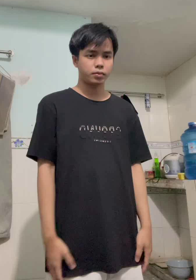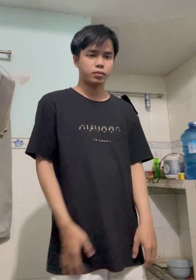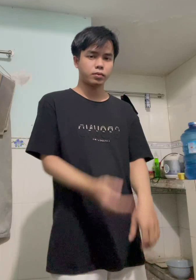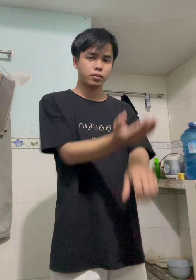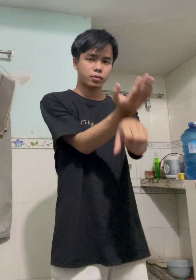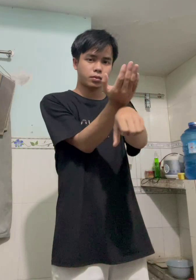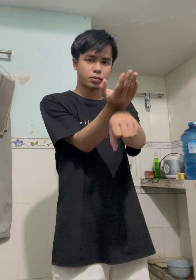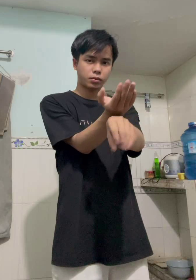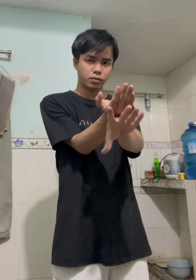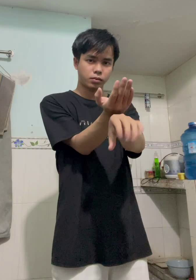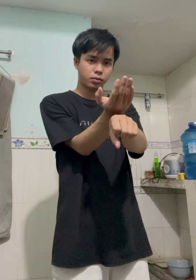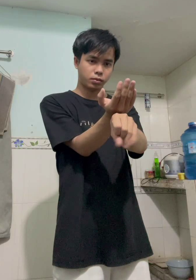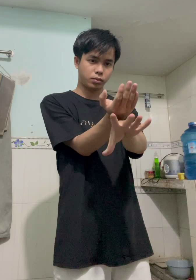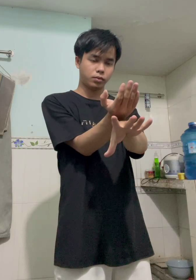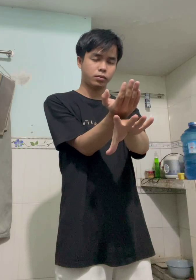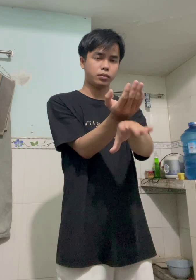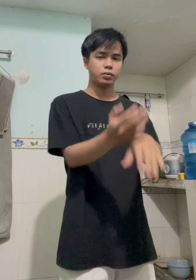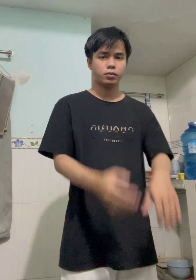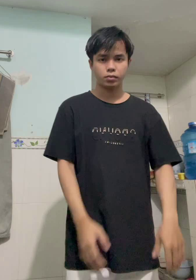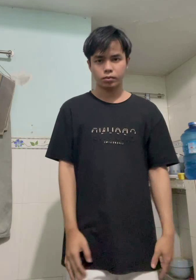ca phe